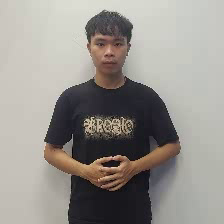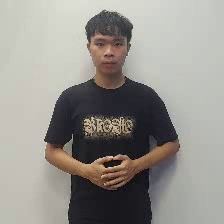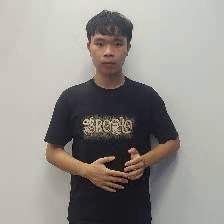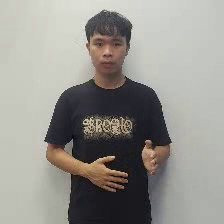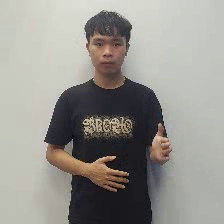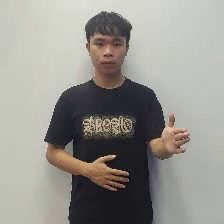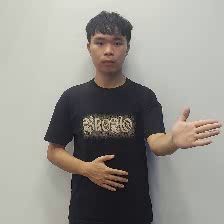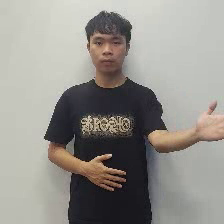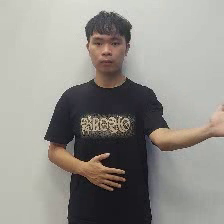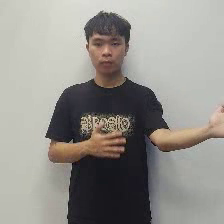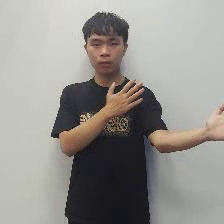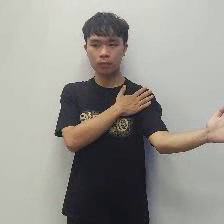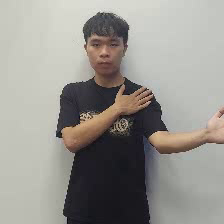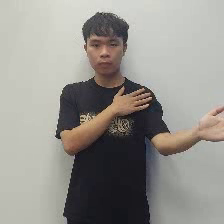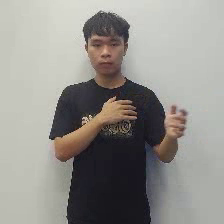Rẽ trái